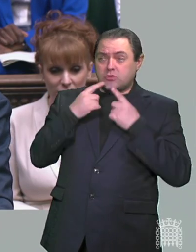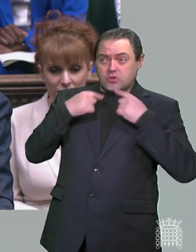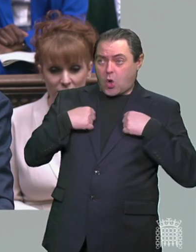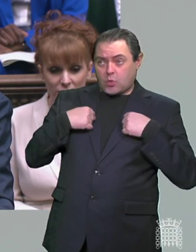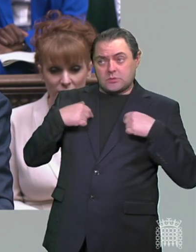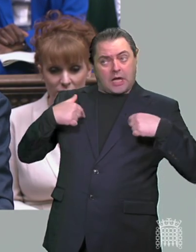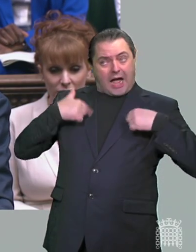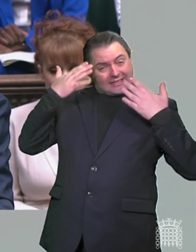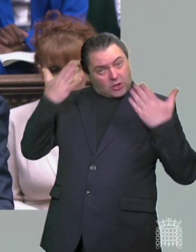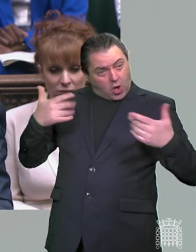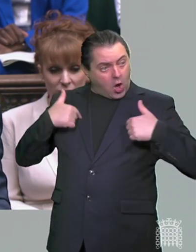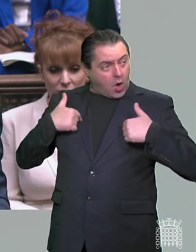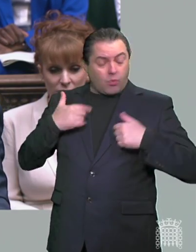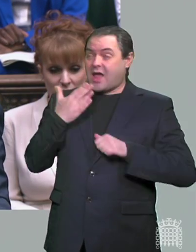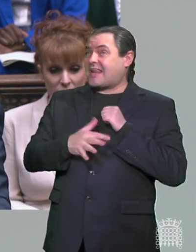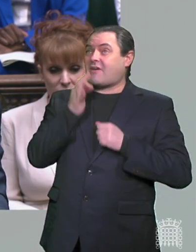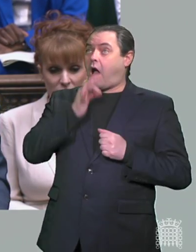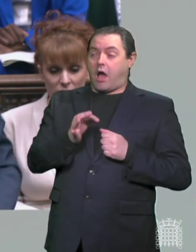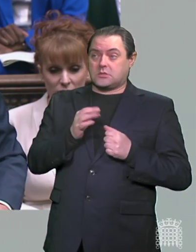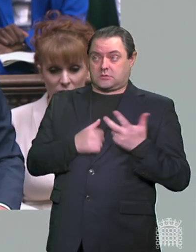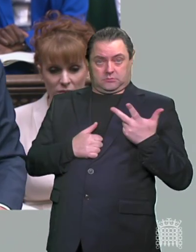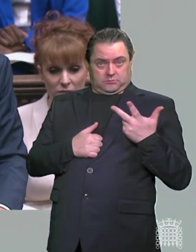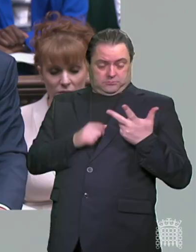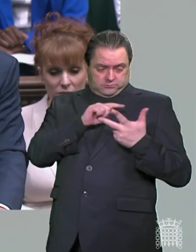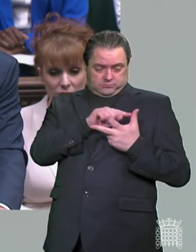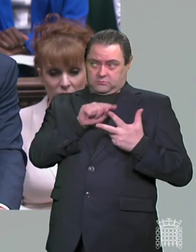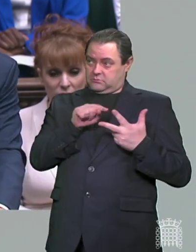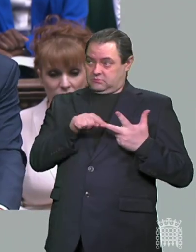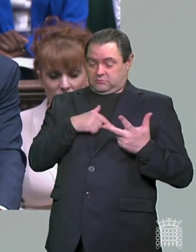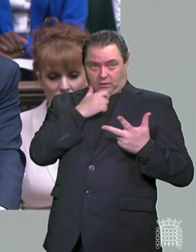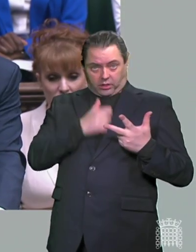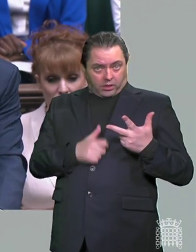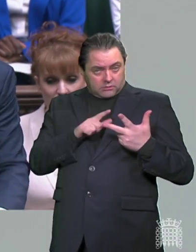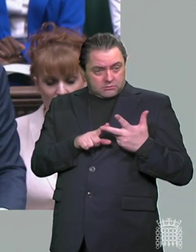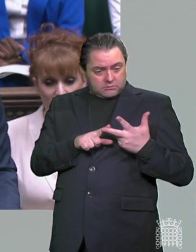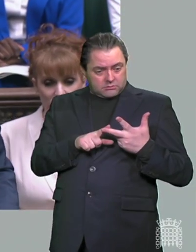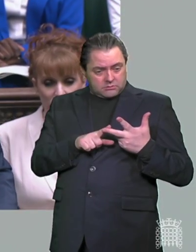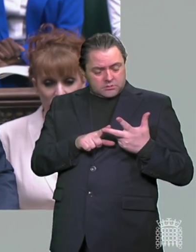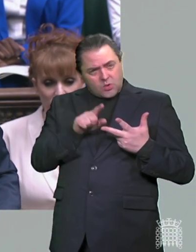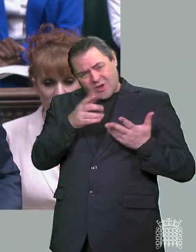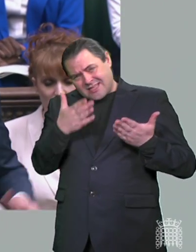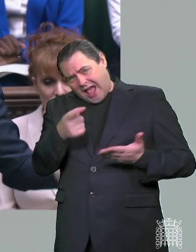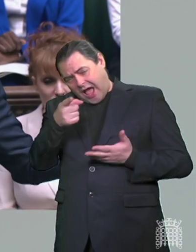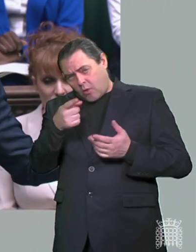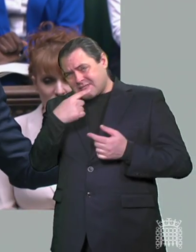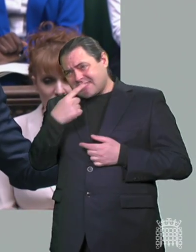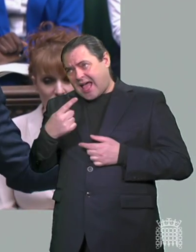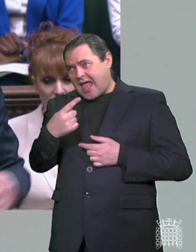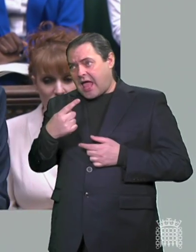I didn’t know. I didn’t ask any questions.” Will he now also claim—